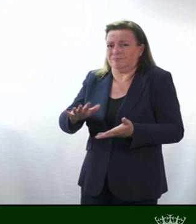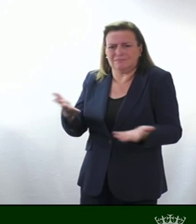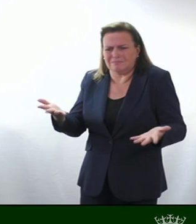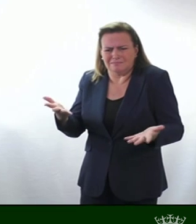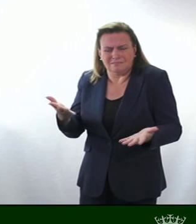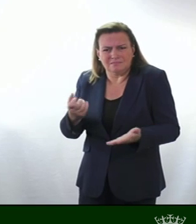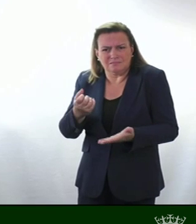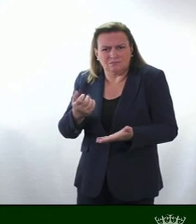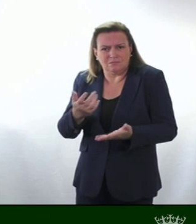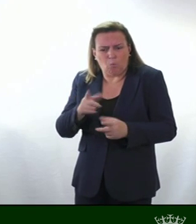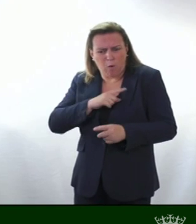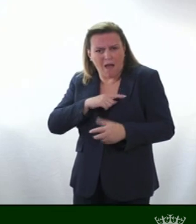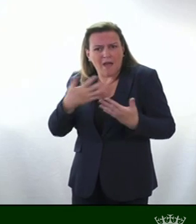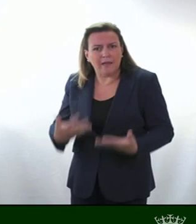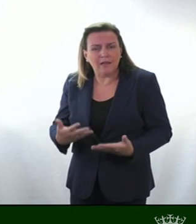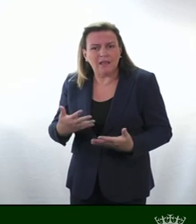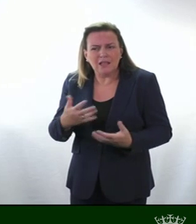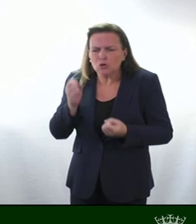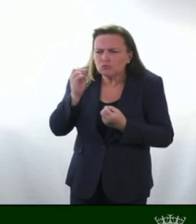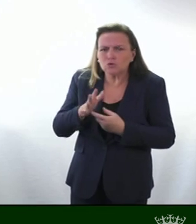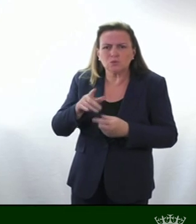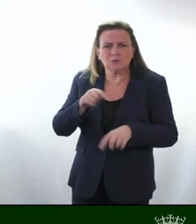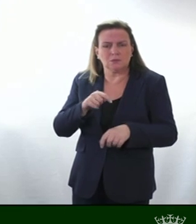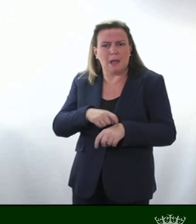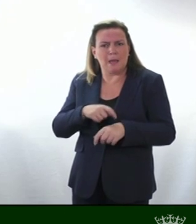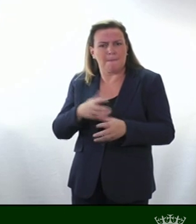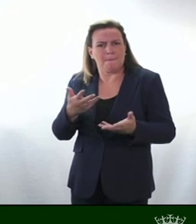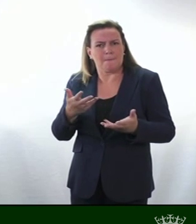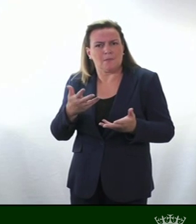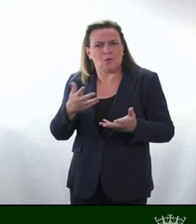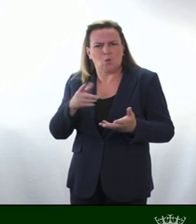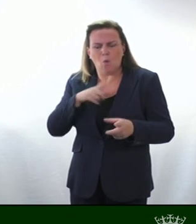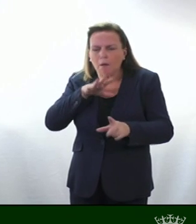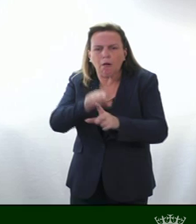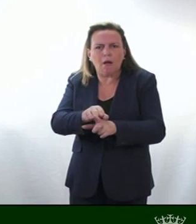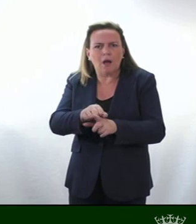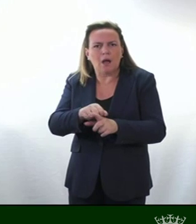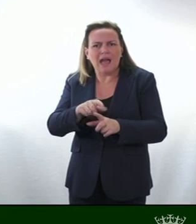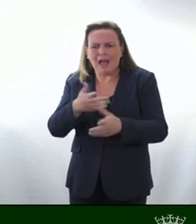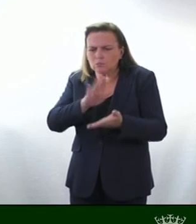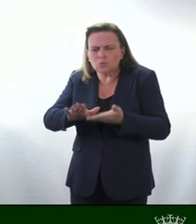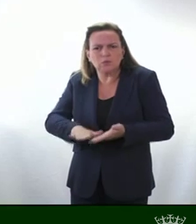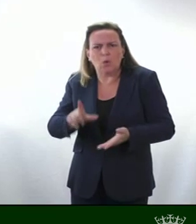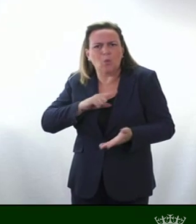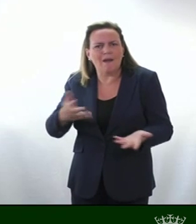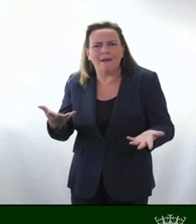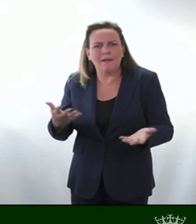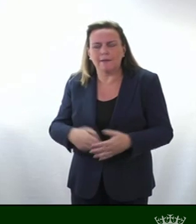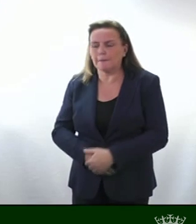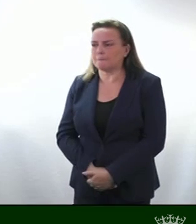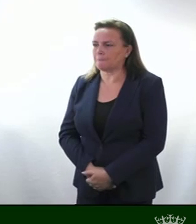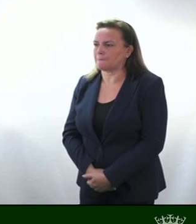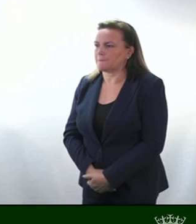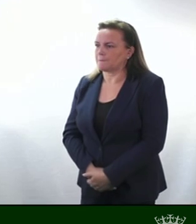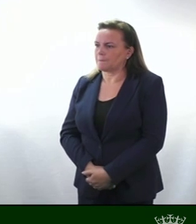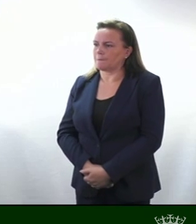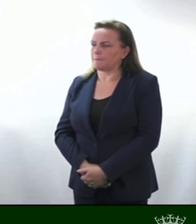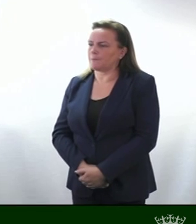Why, at this crucial moment, did it take so long to catch this error and address it?